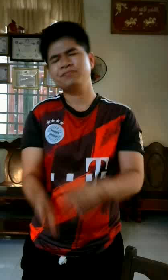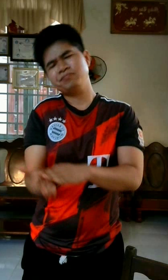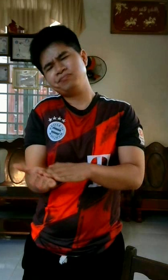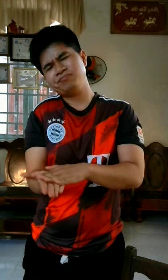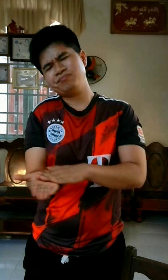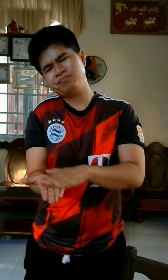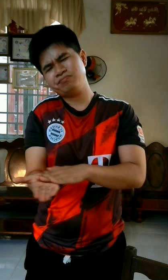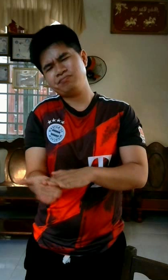xin loi